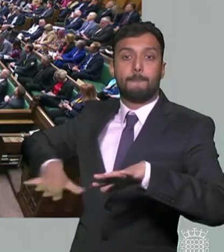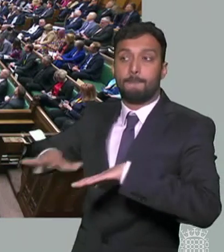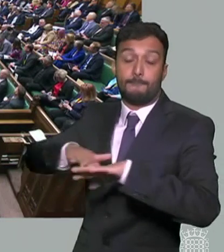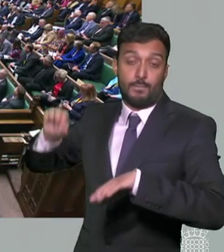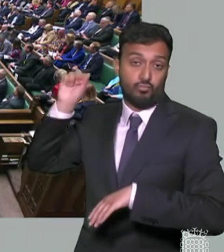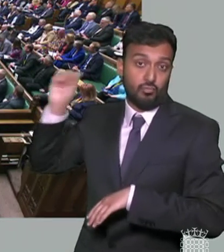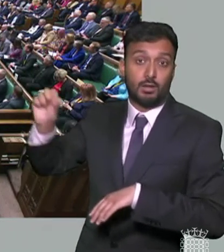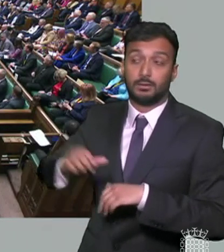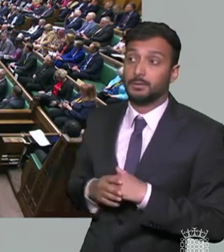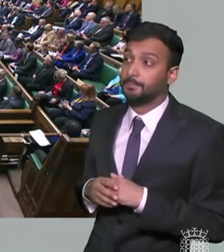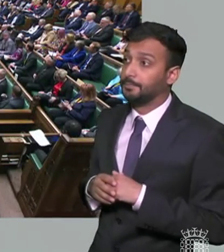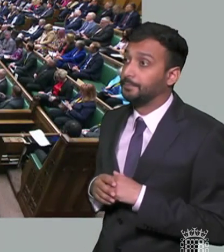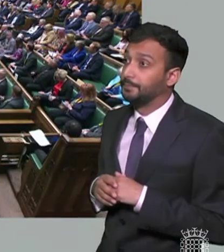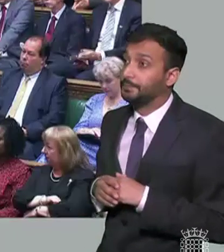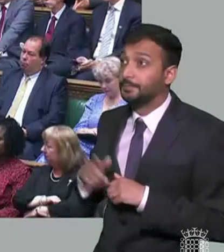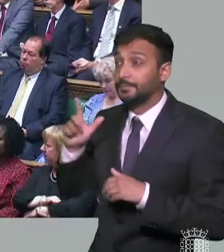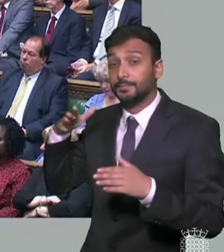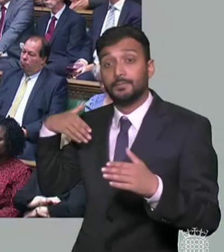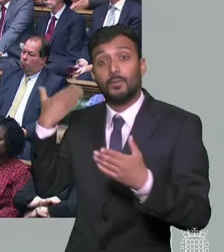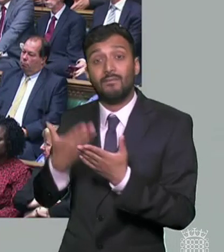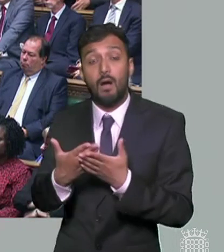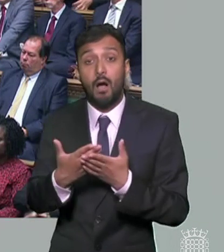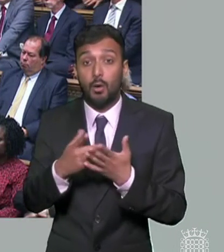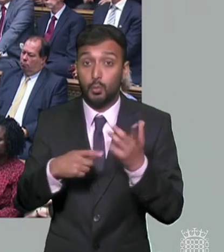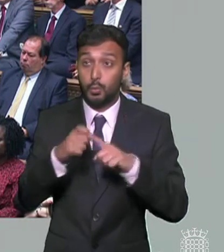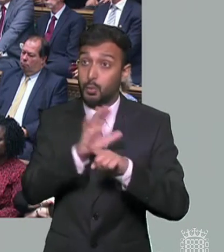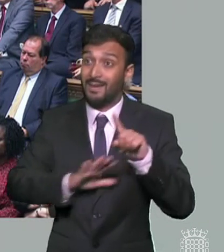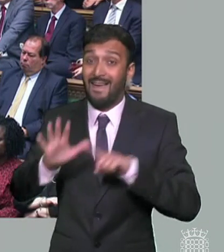So far this year, 52 women have been killed in the UK.